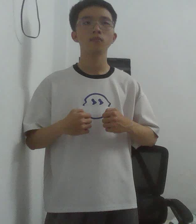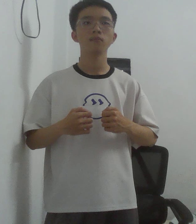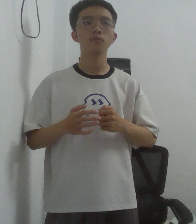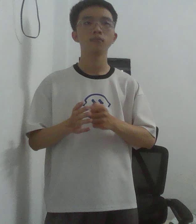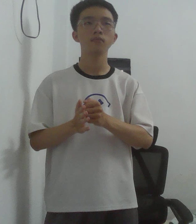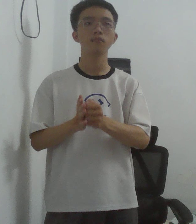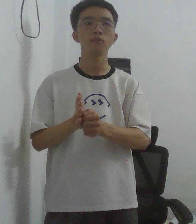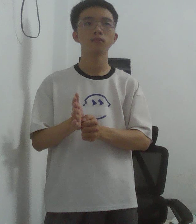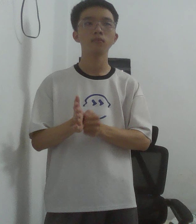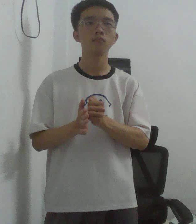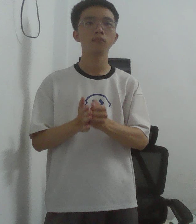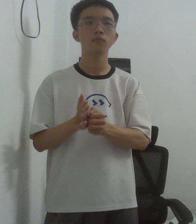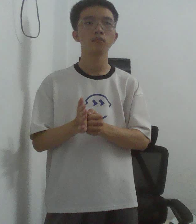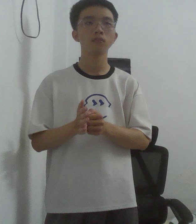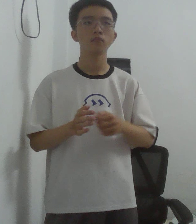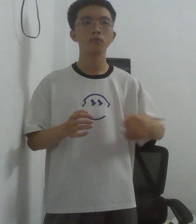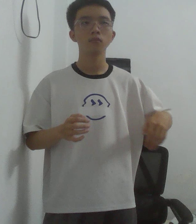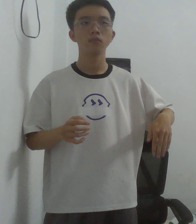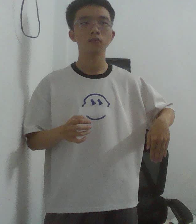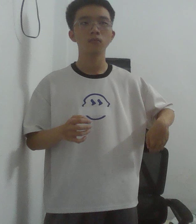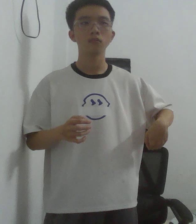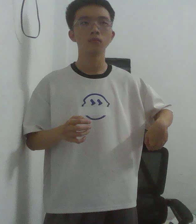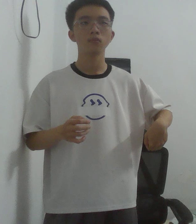thang sau